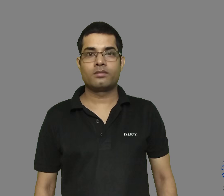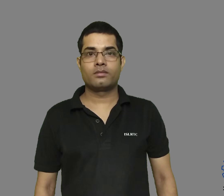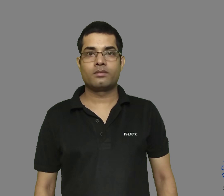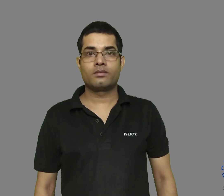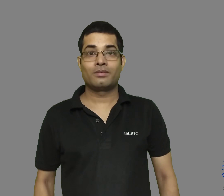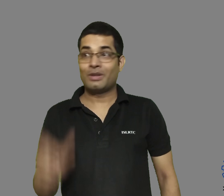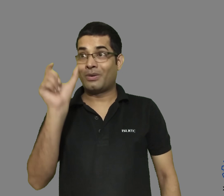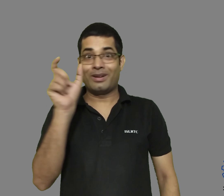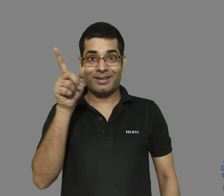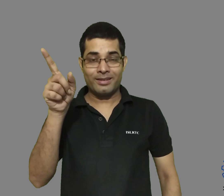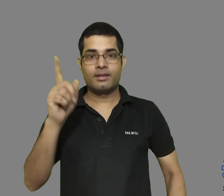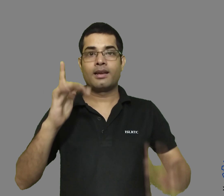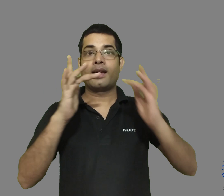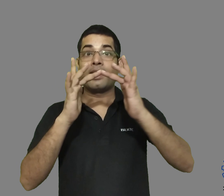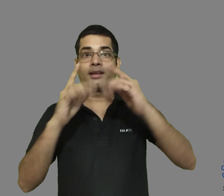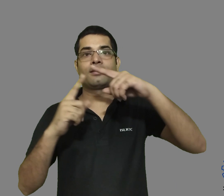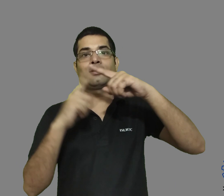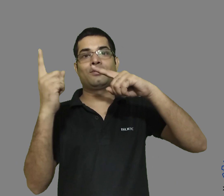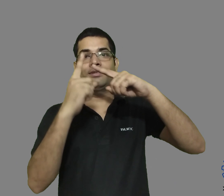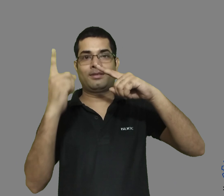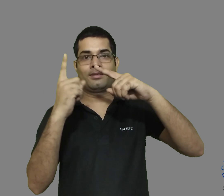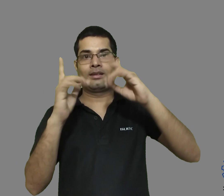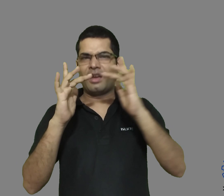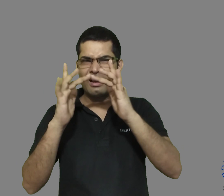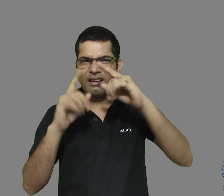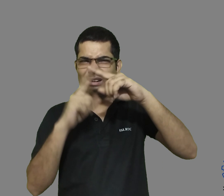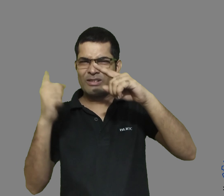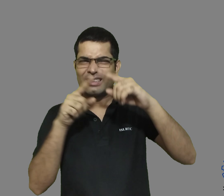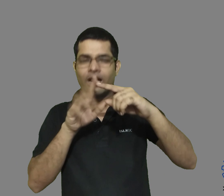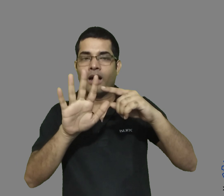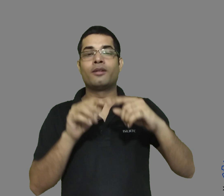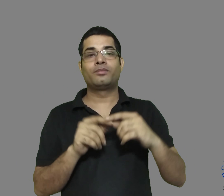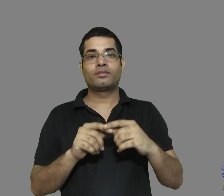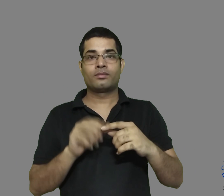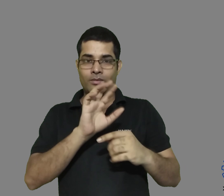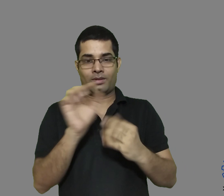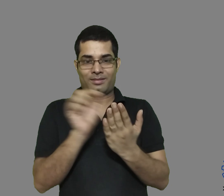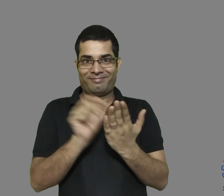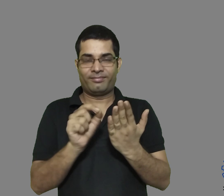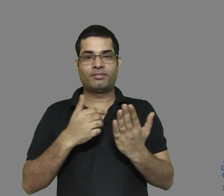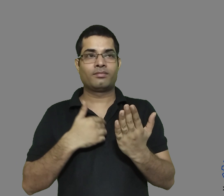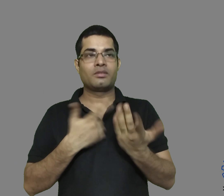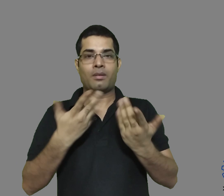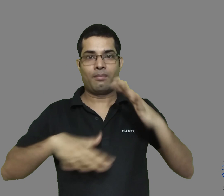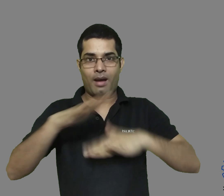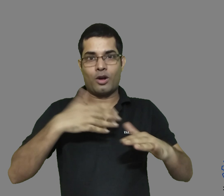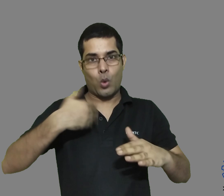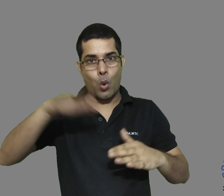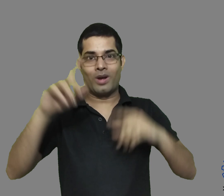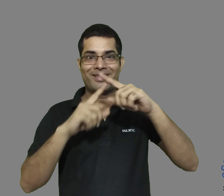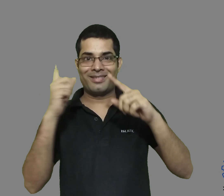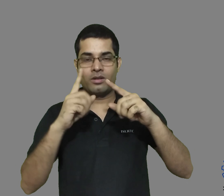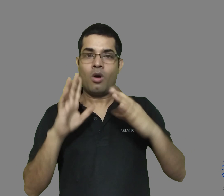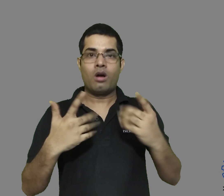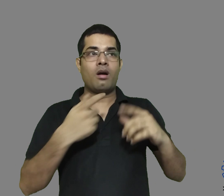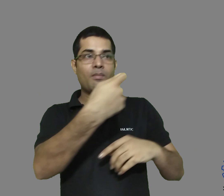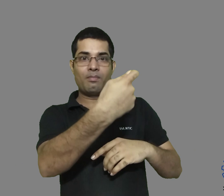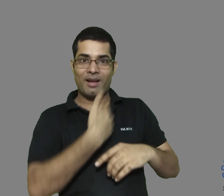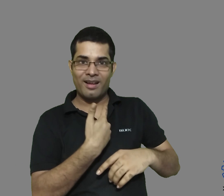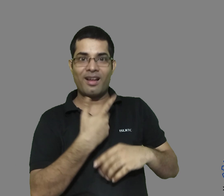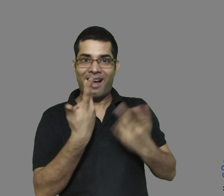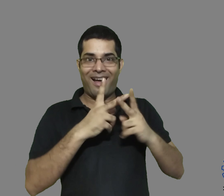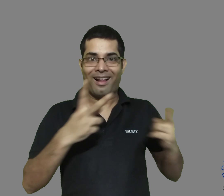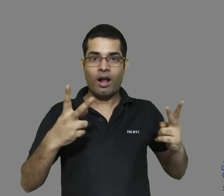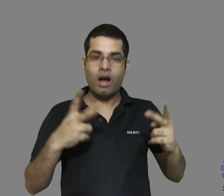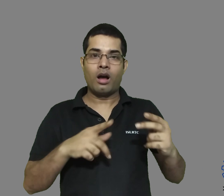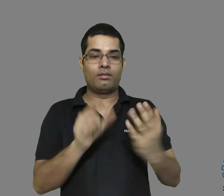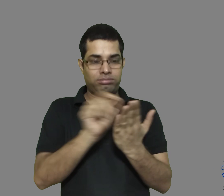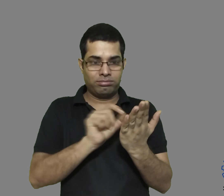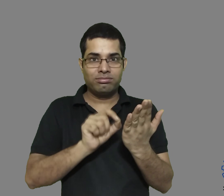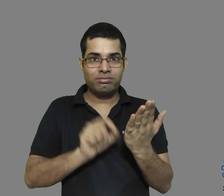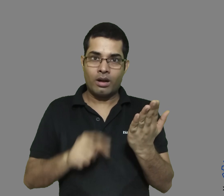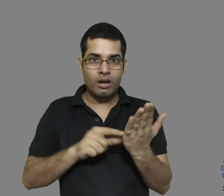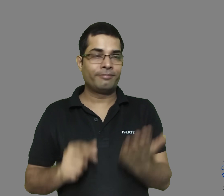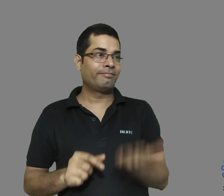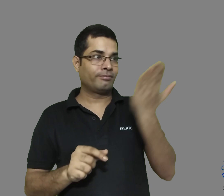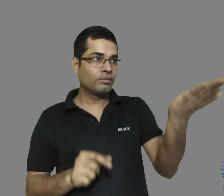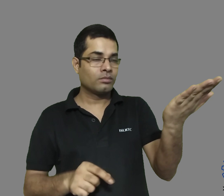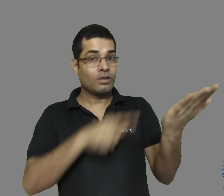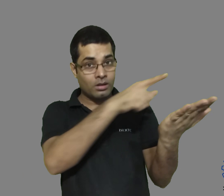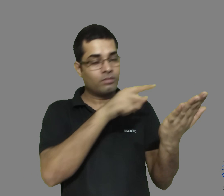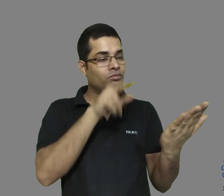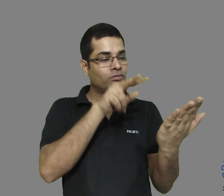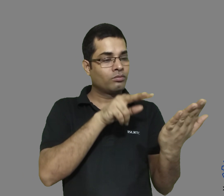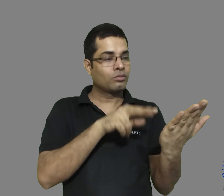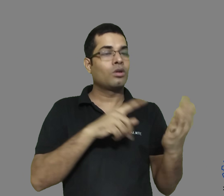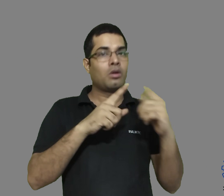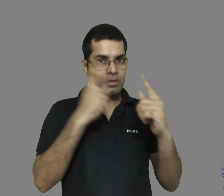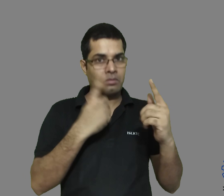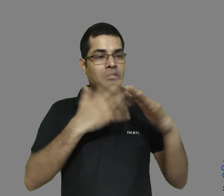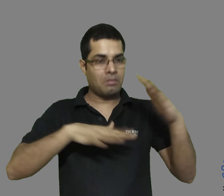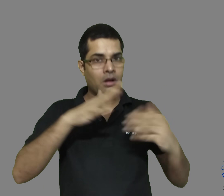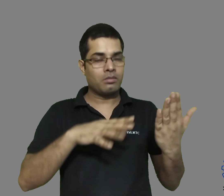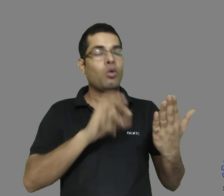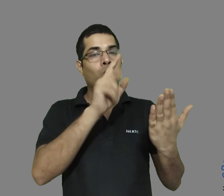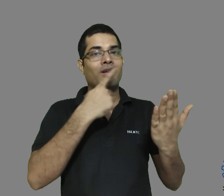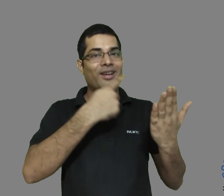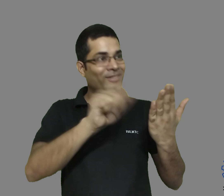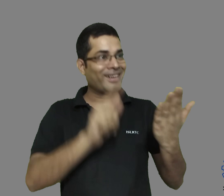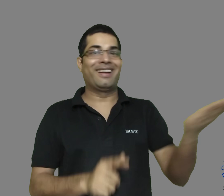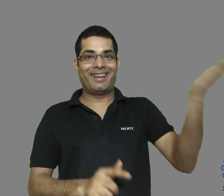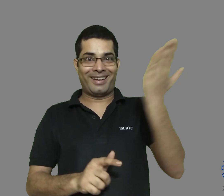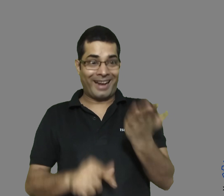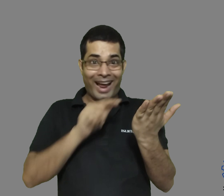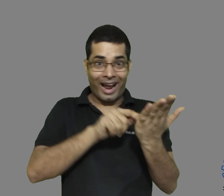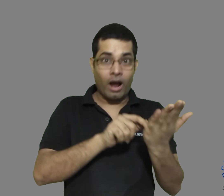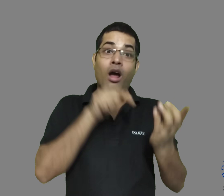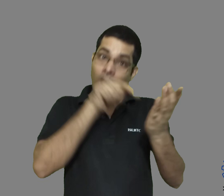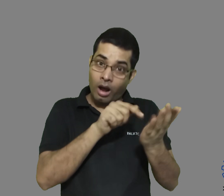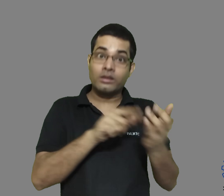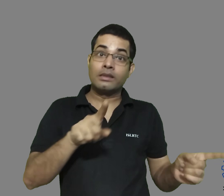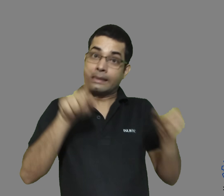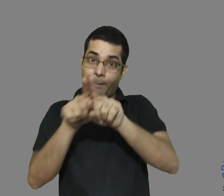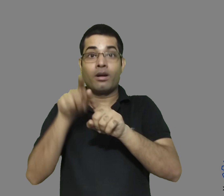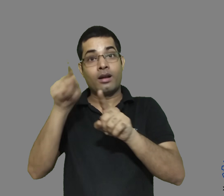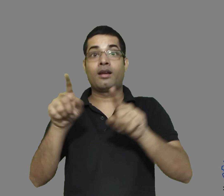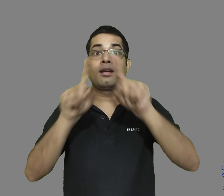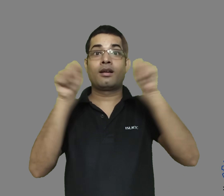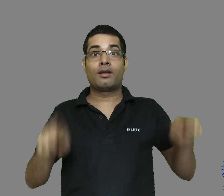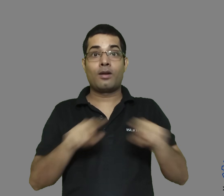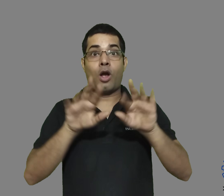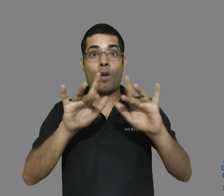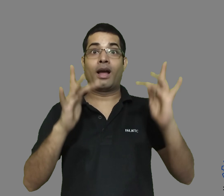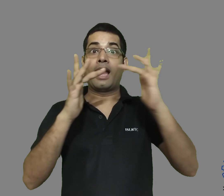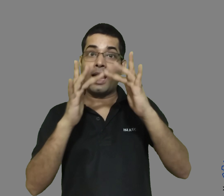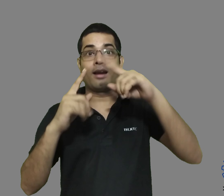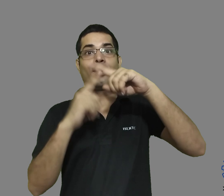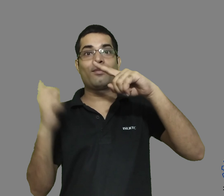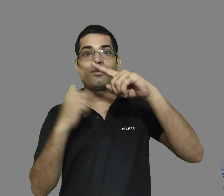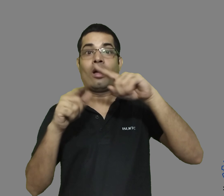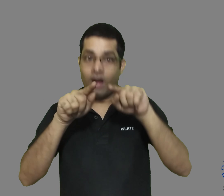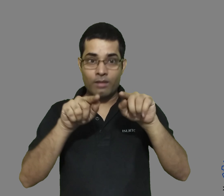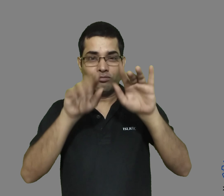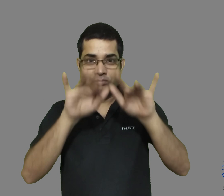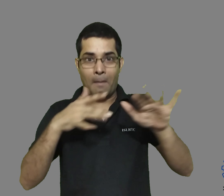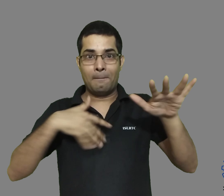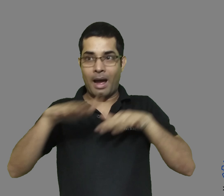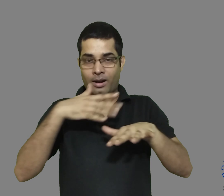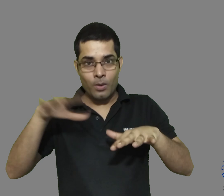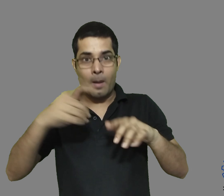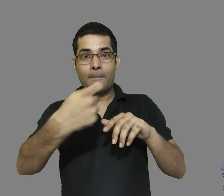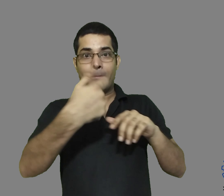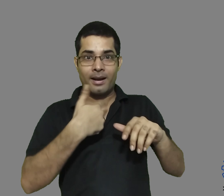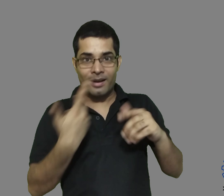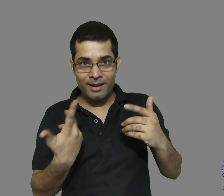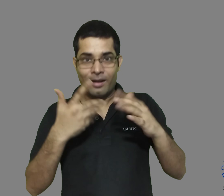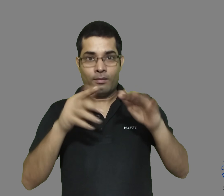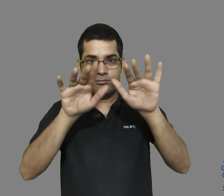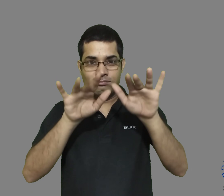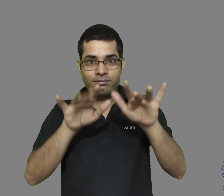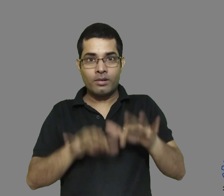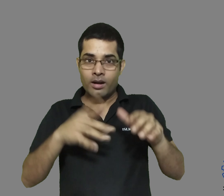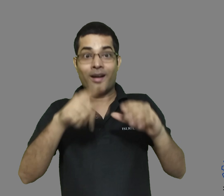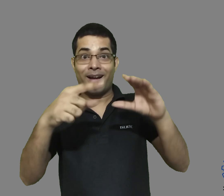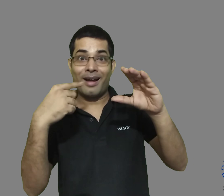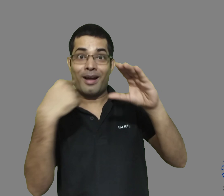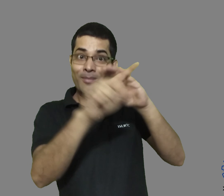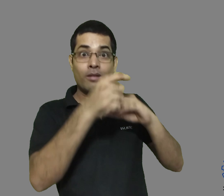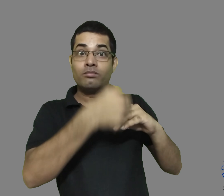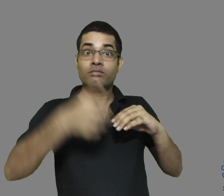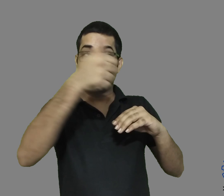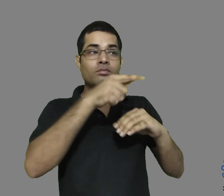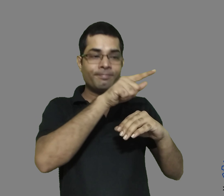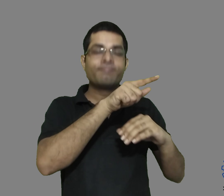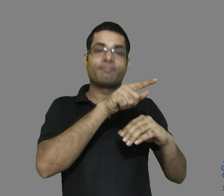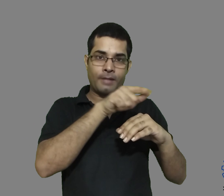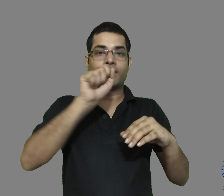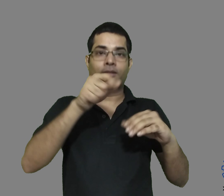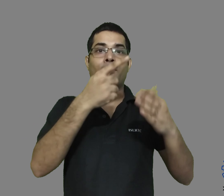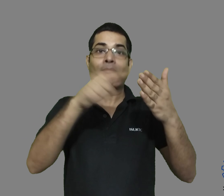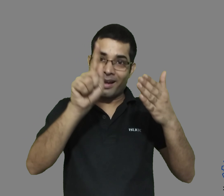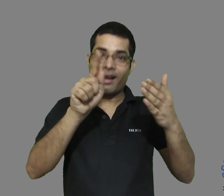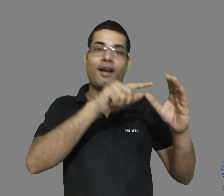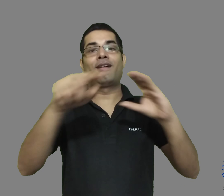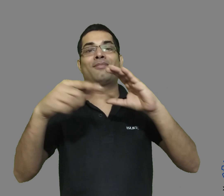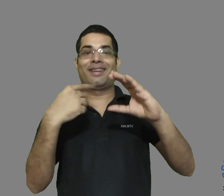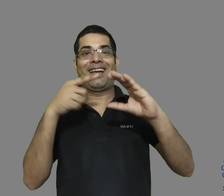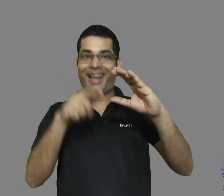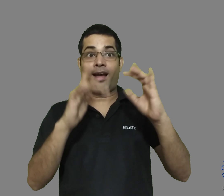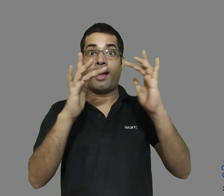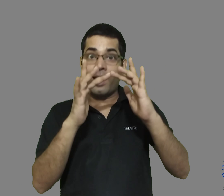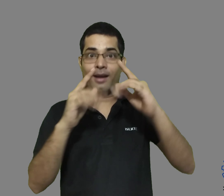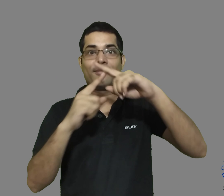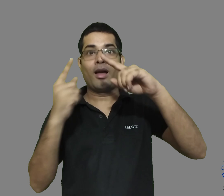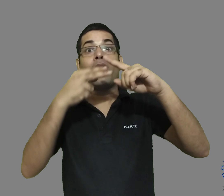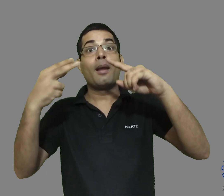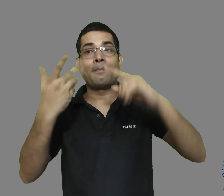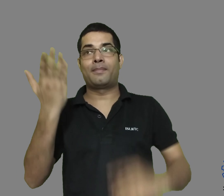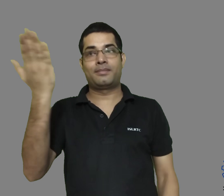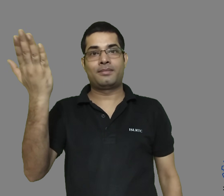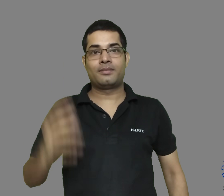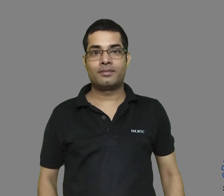E Tour